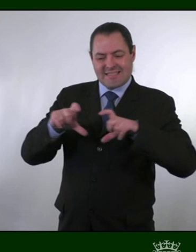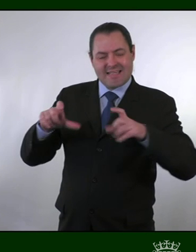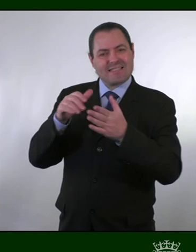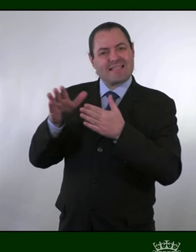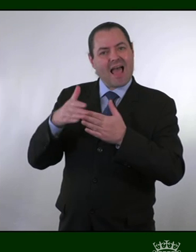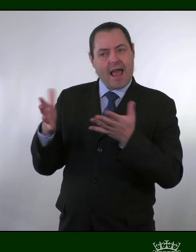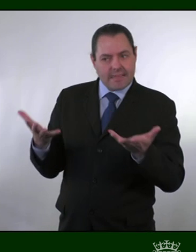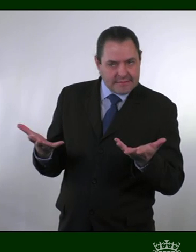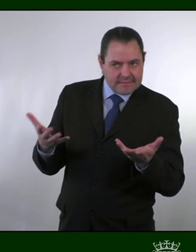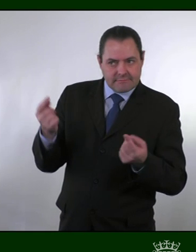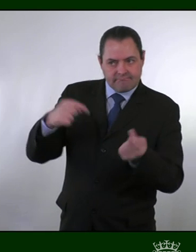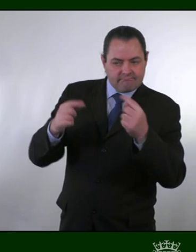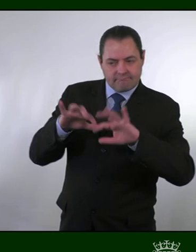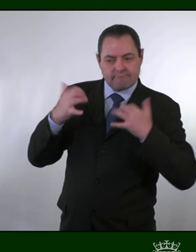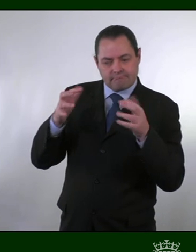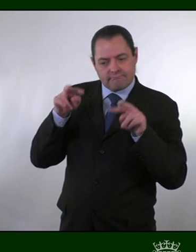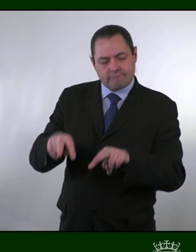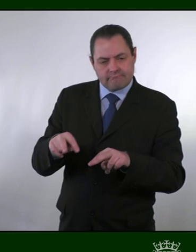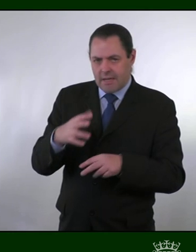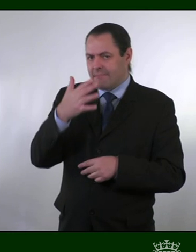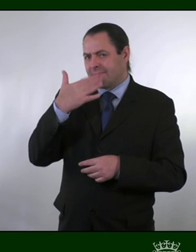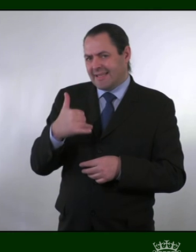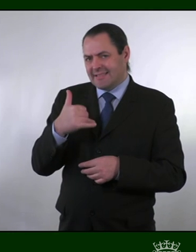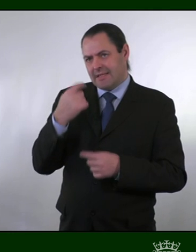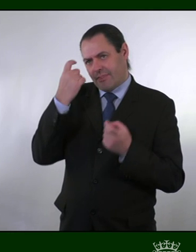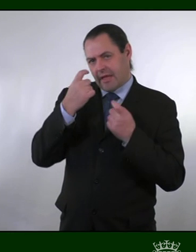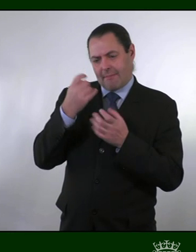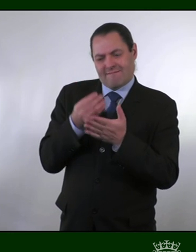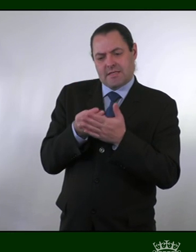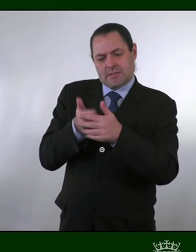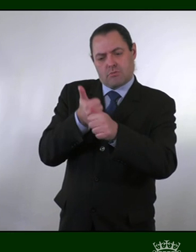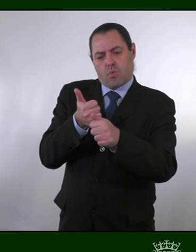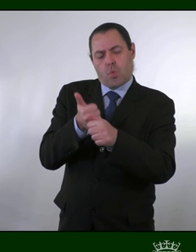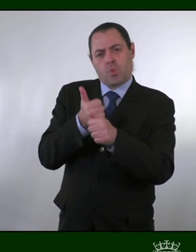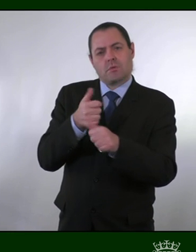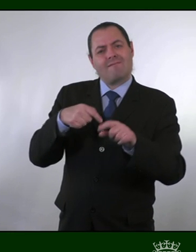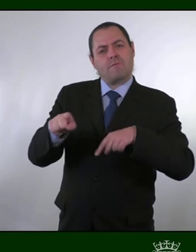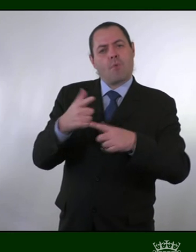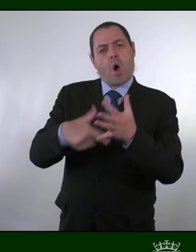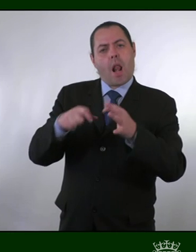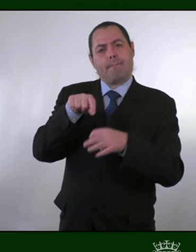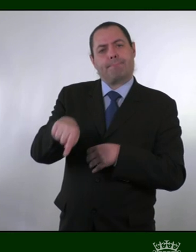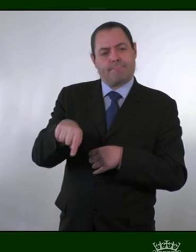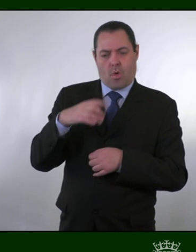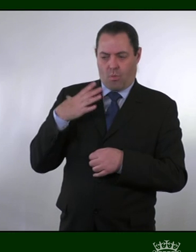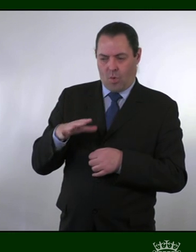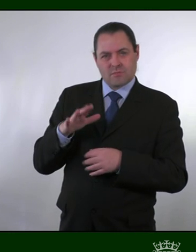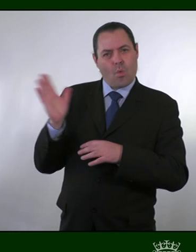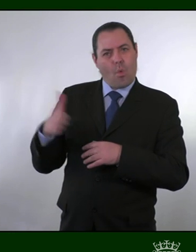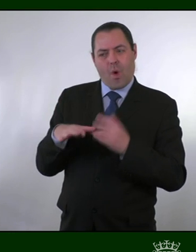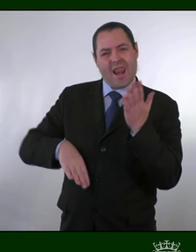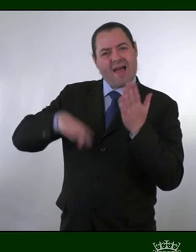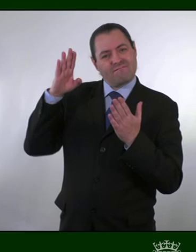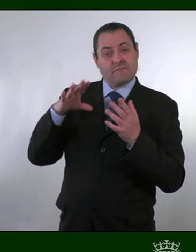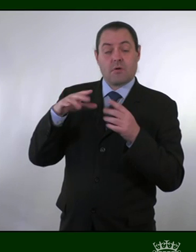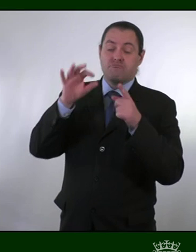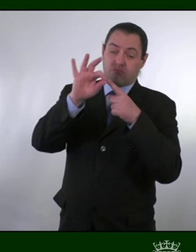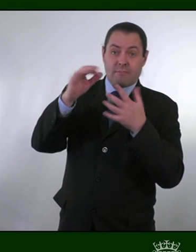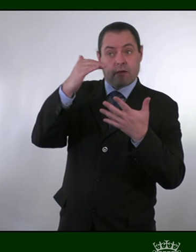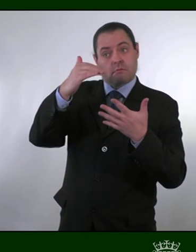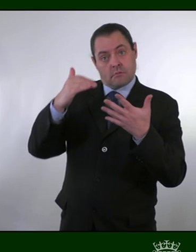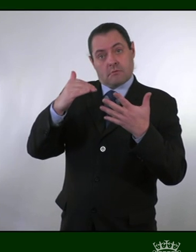Will he urge his Cabinet colleagues to review grant funding for football clubs and perhaps outline how we can return fans to matches at all levels of the game, as I have requested in previous correspondence?